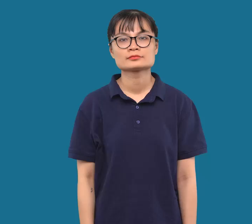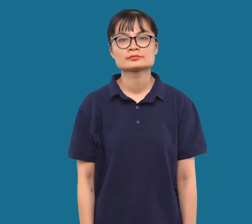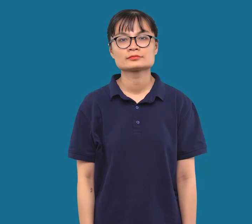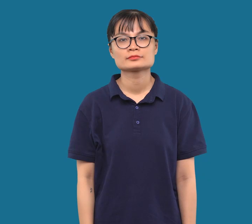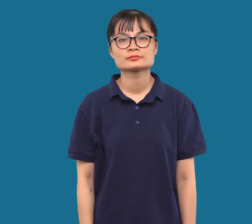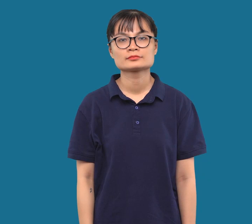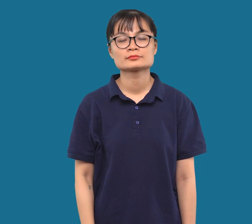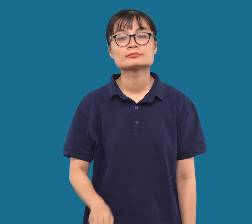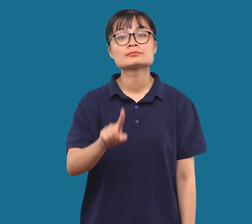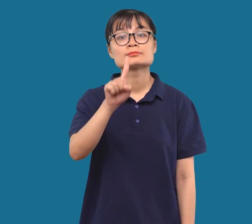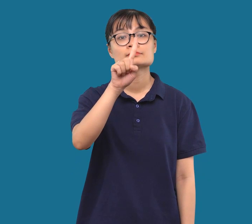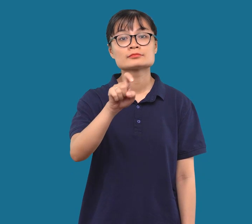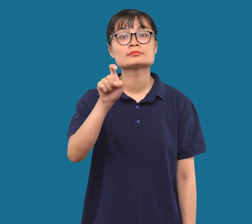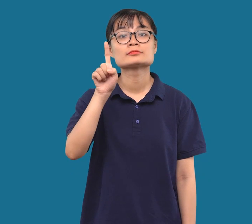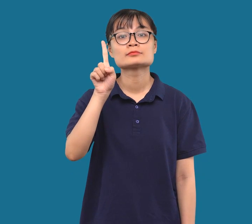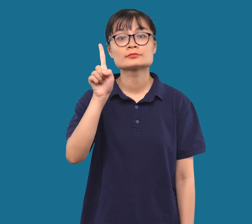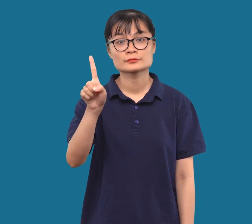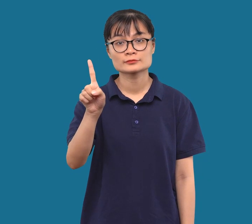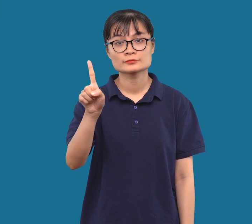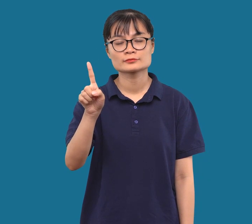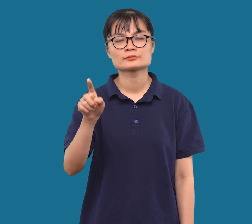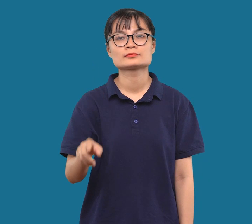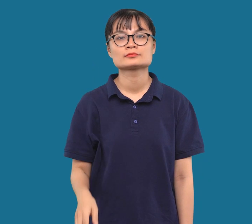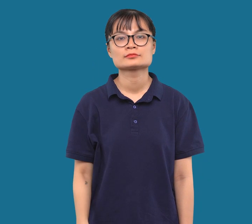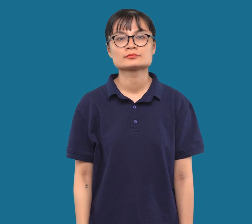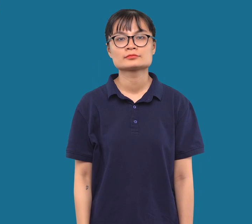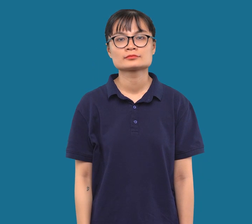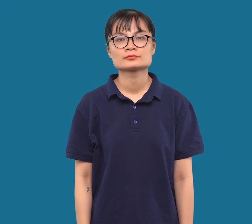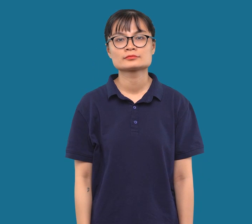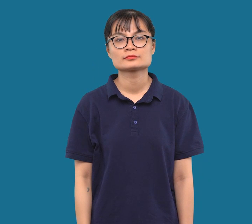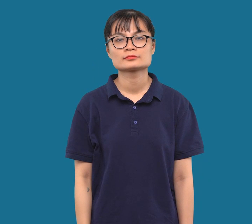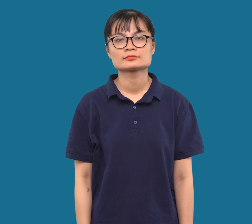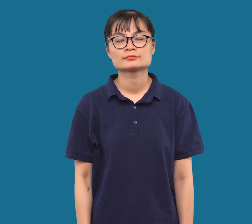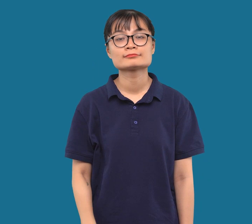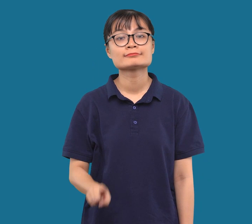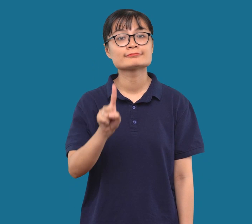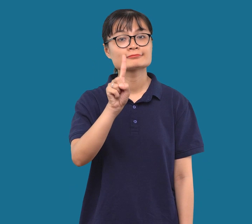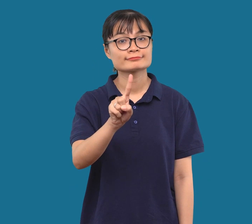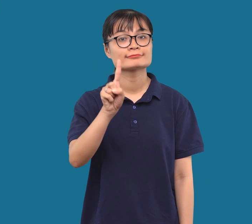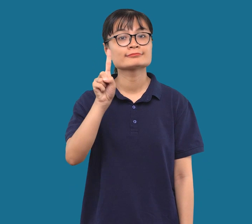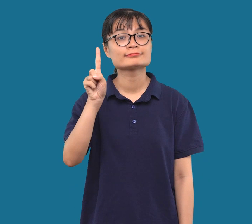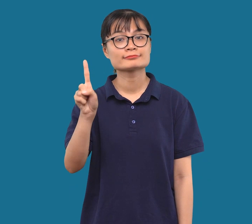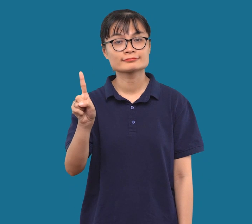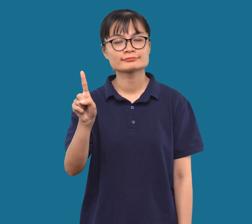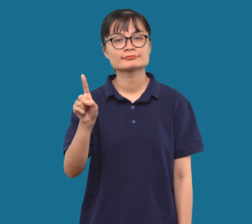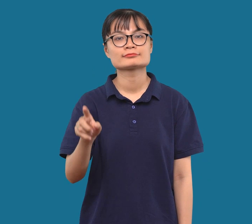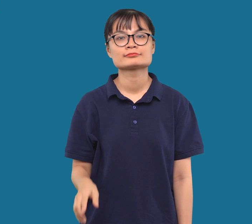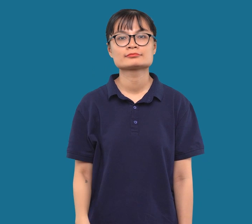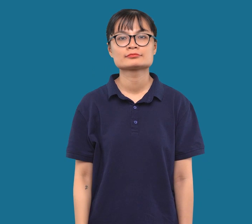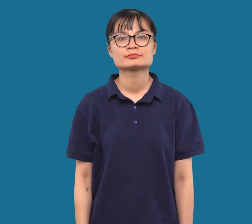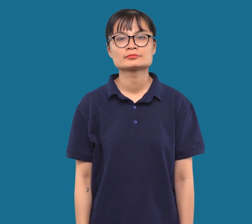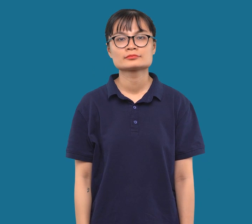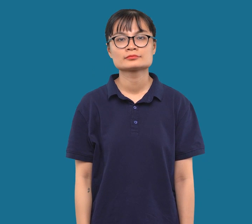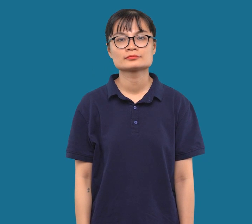11